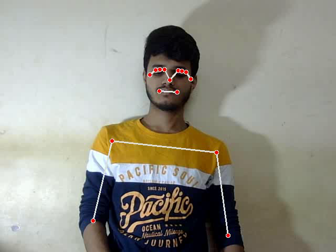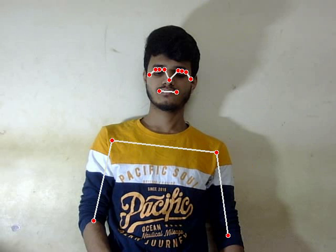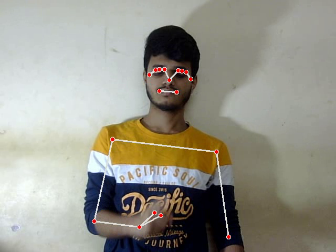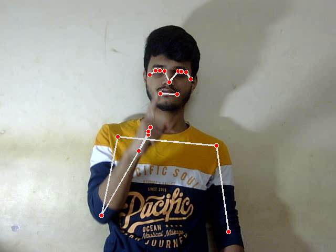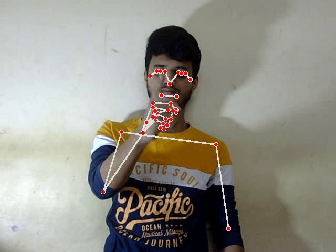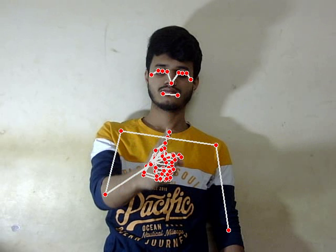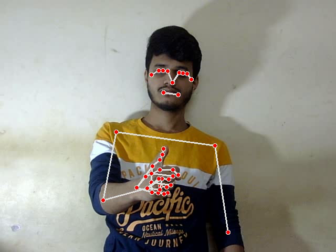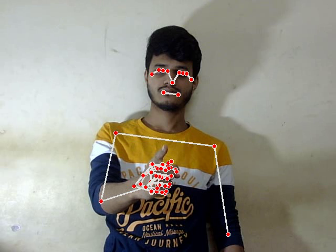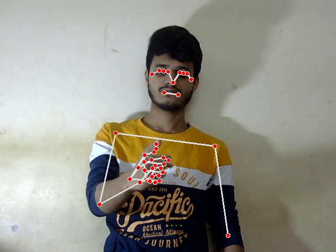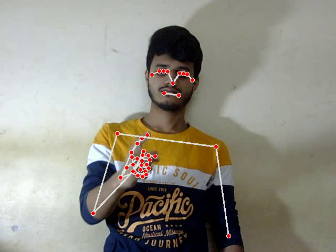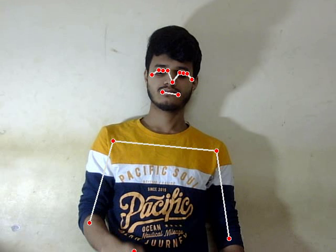you